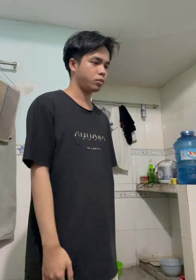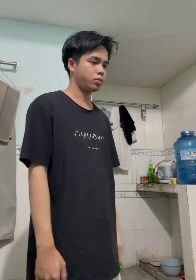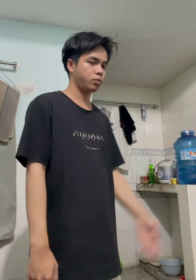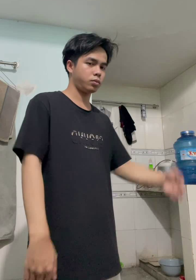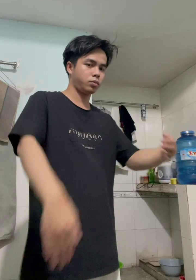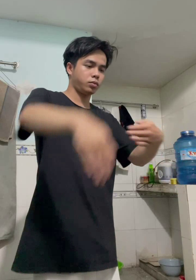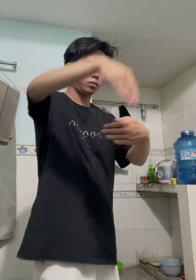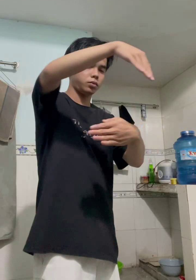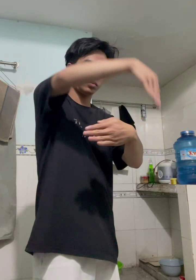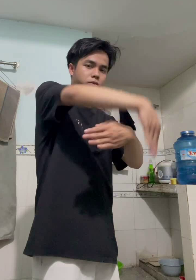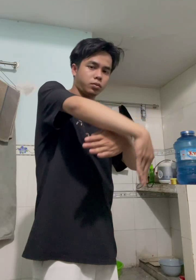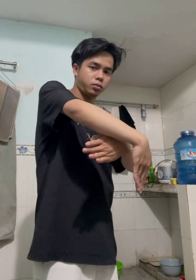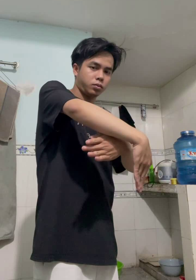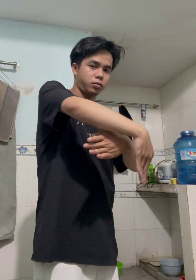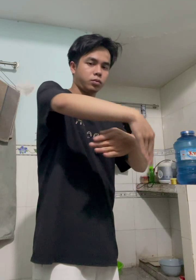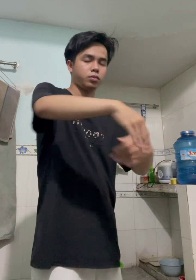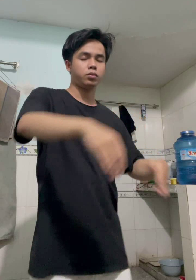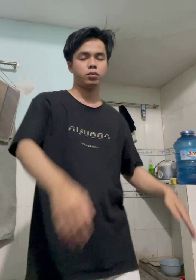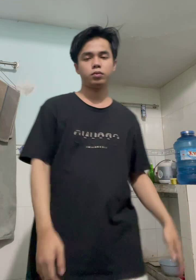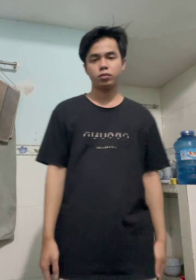buoi chieu